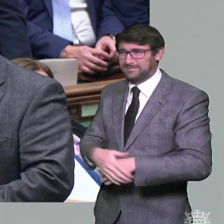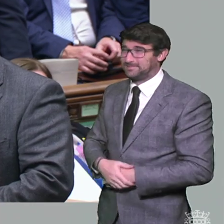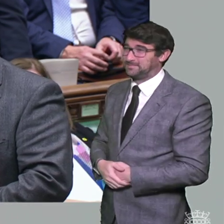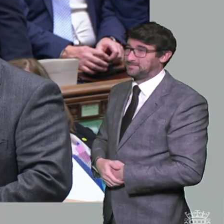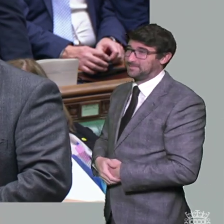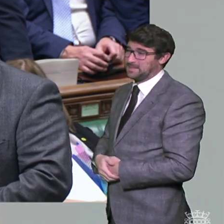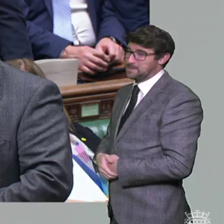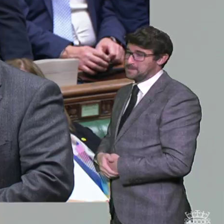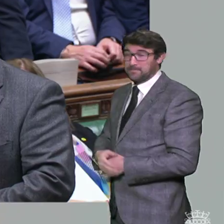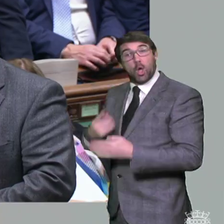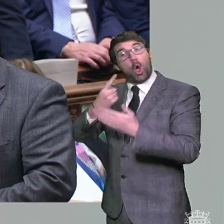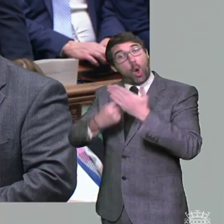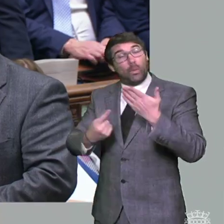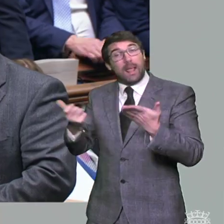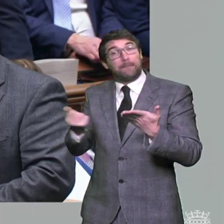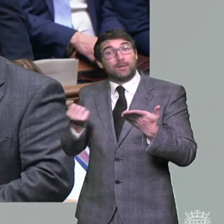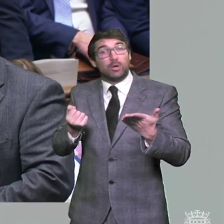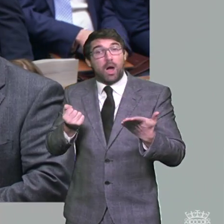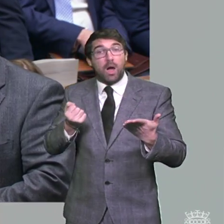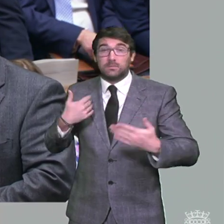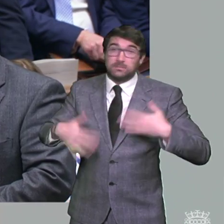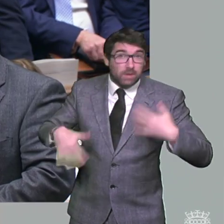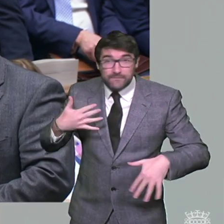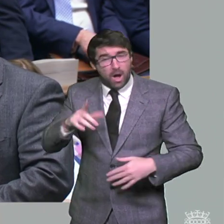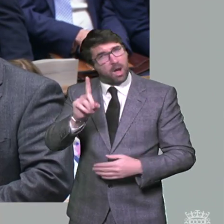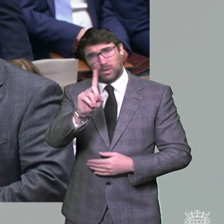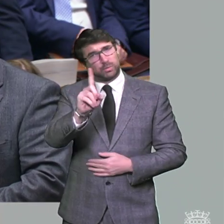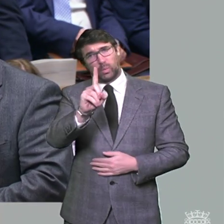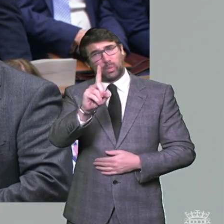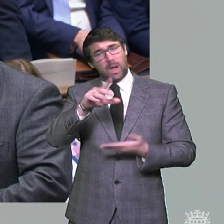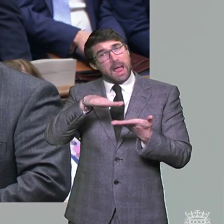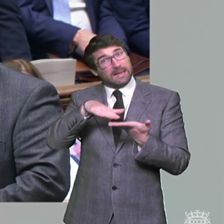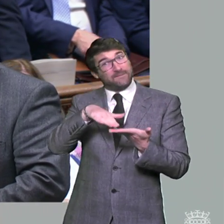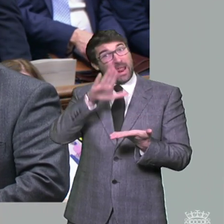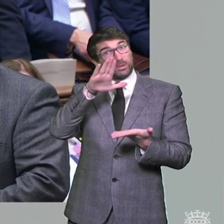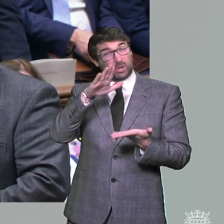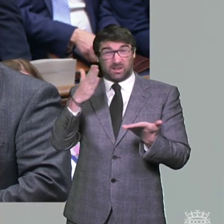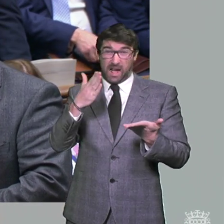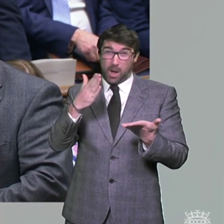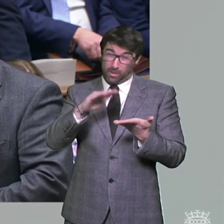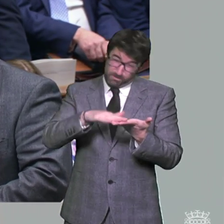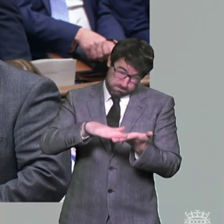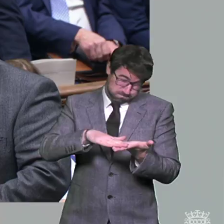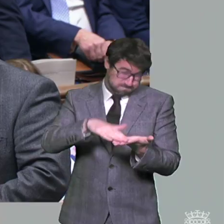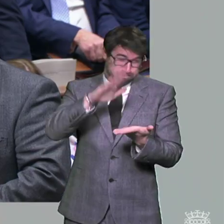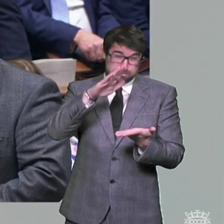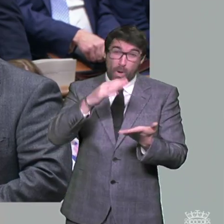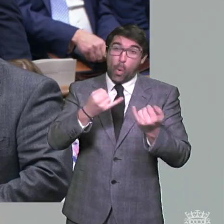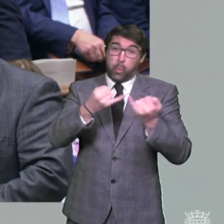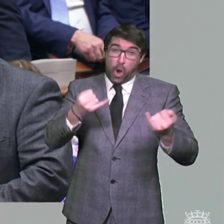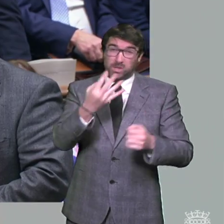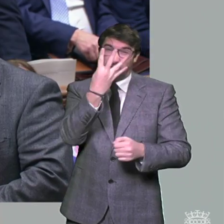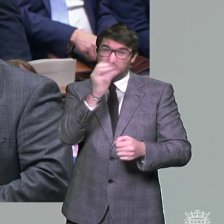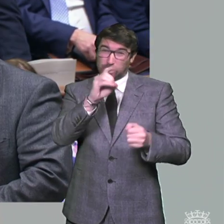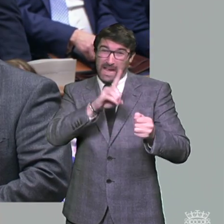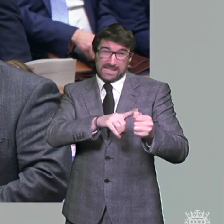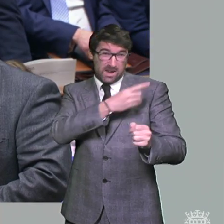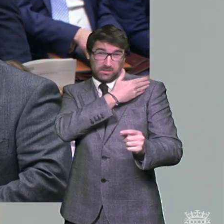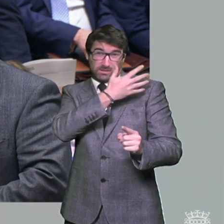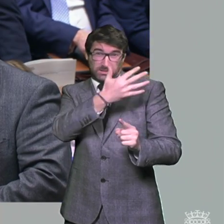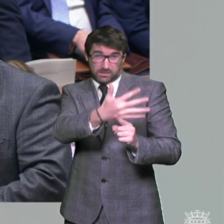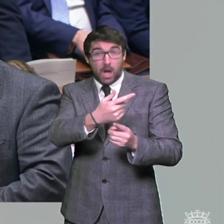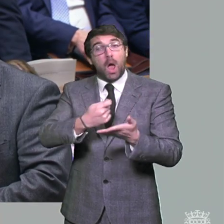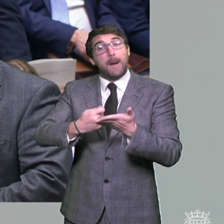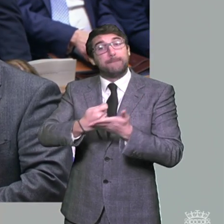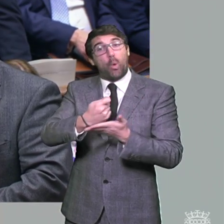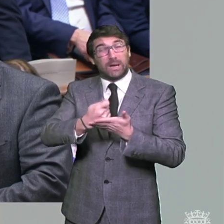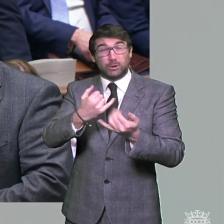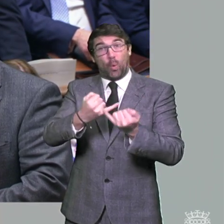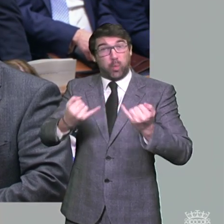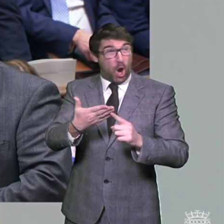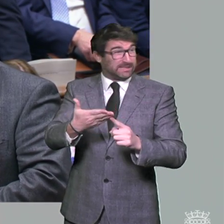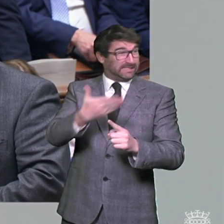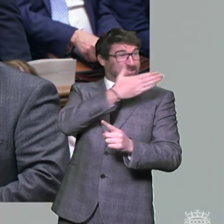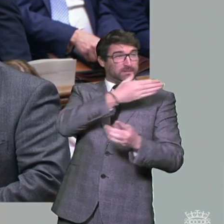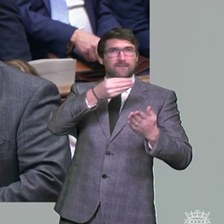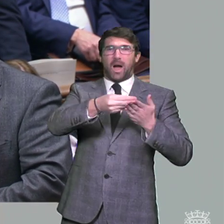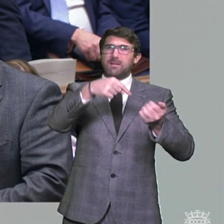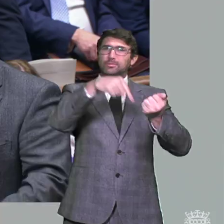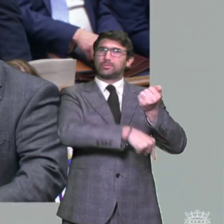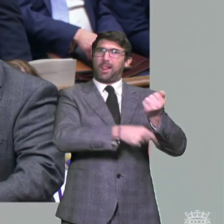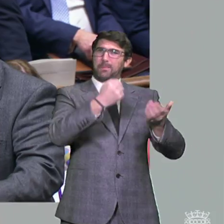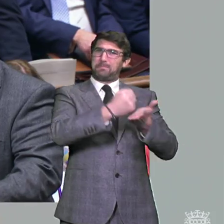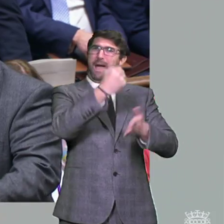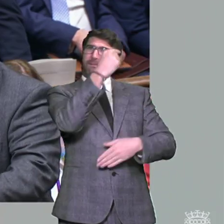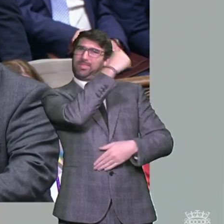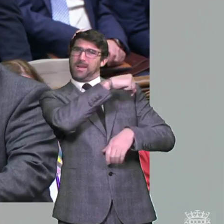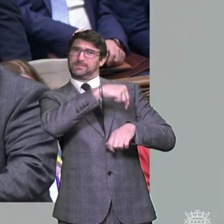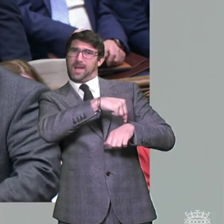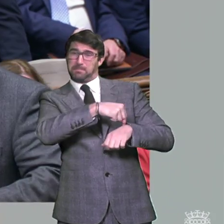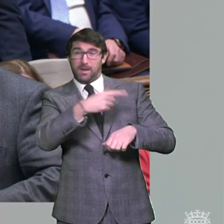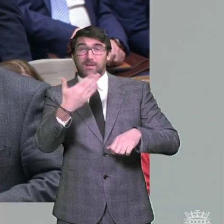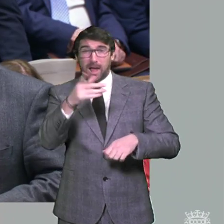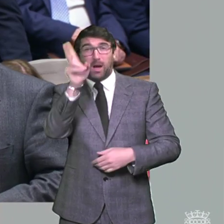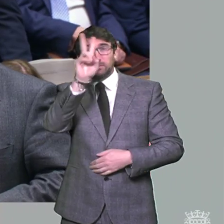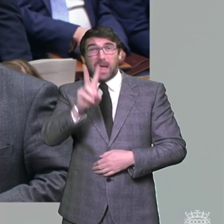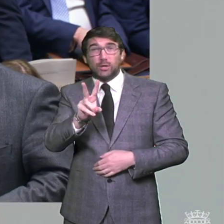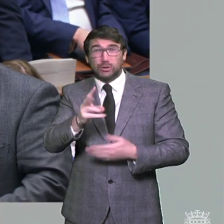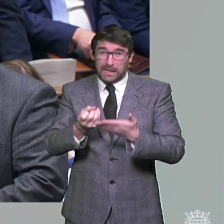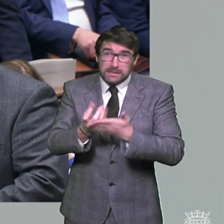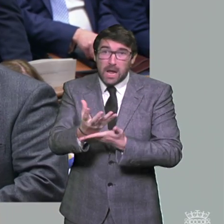It is not just pensioners feeling the pain. In the last week alone, inflation has risen to a 40-year high, mortgage rates are at the highest level since the financial crash and people’s energy bills are about to rise to more than £5,000.